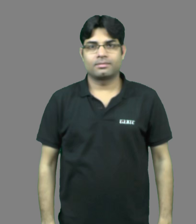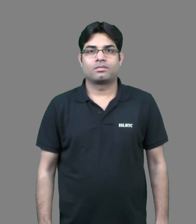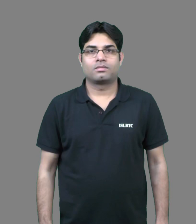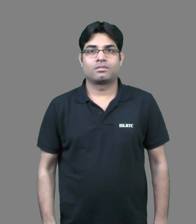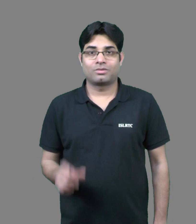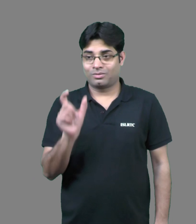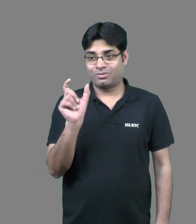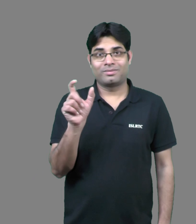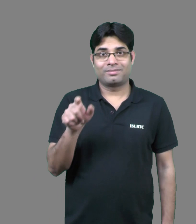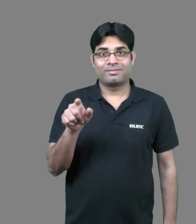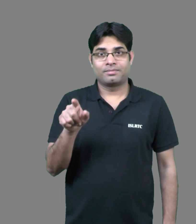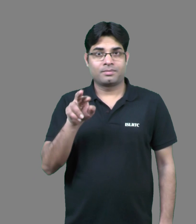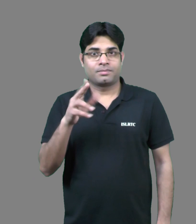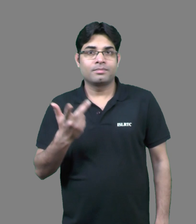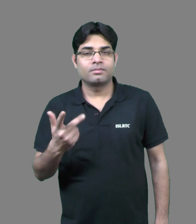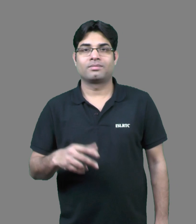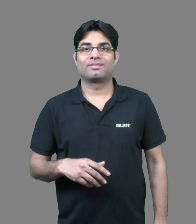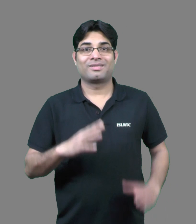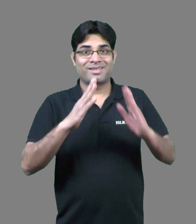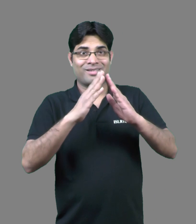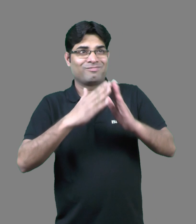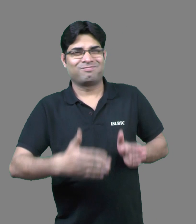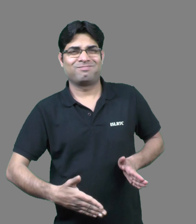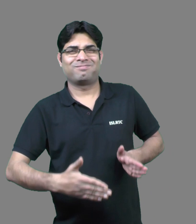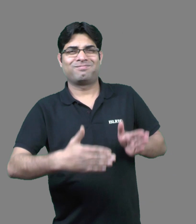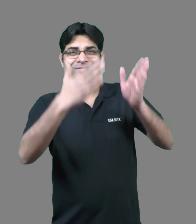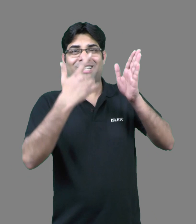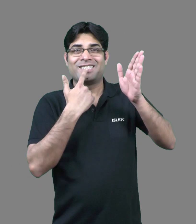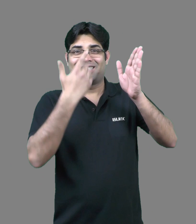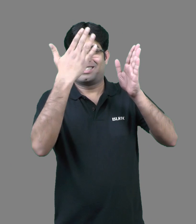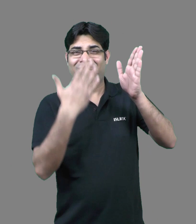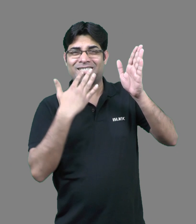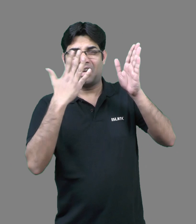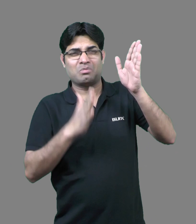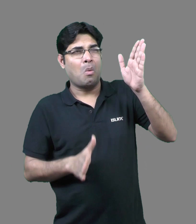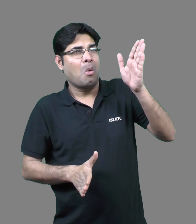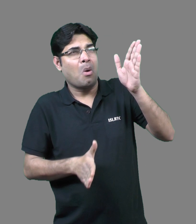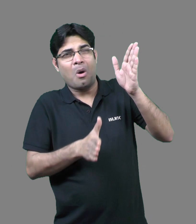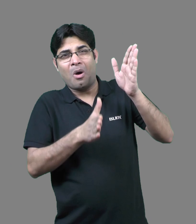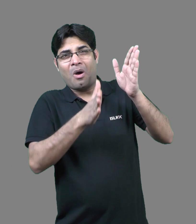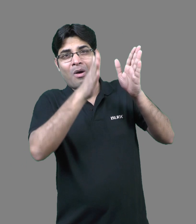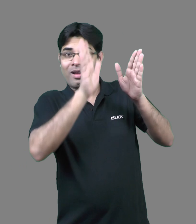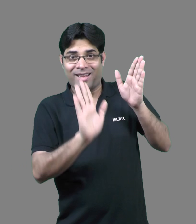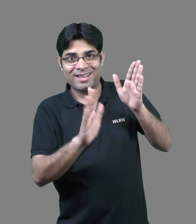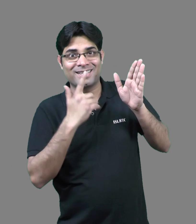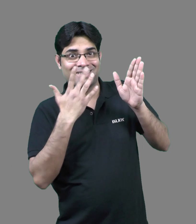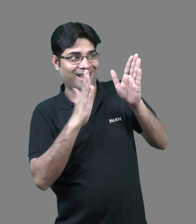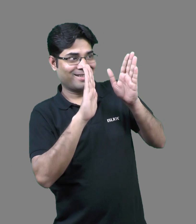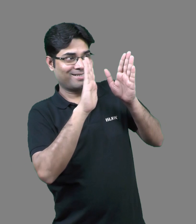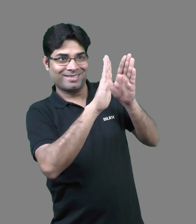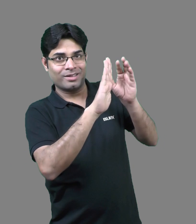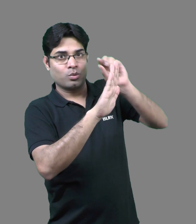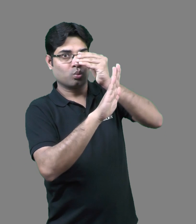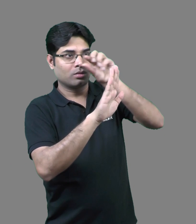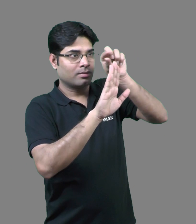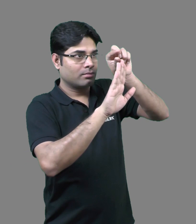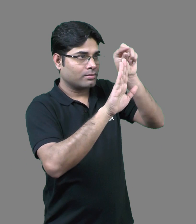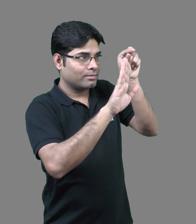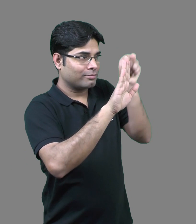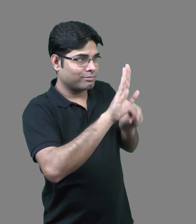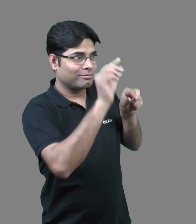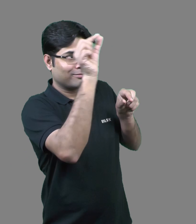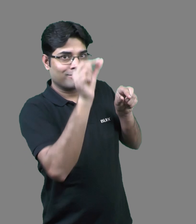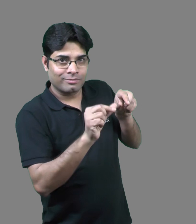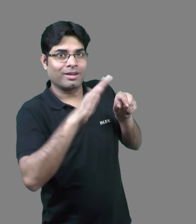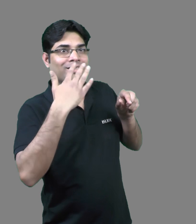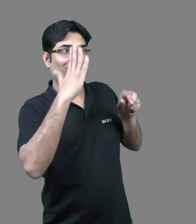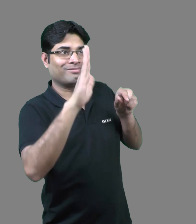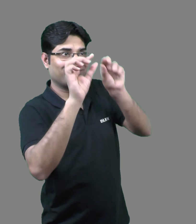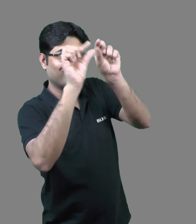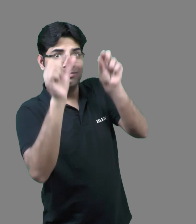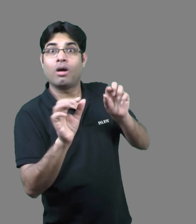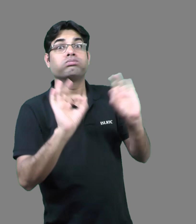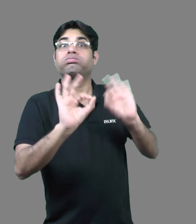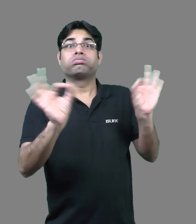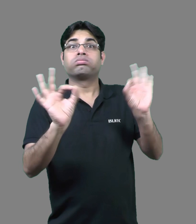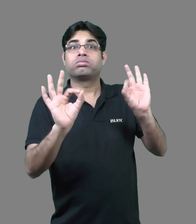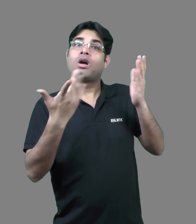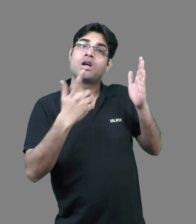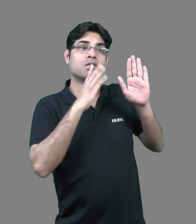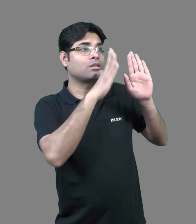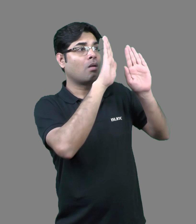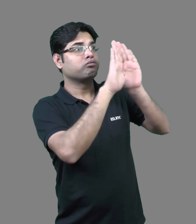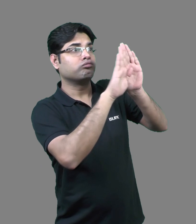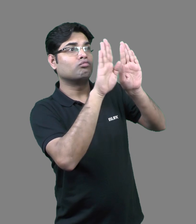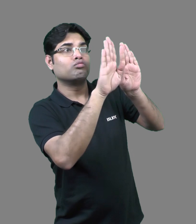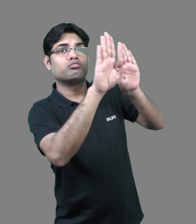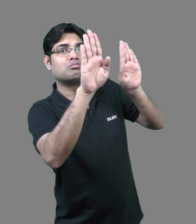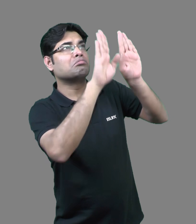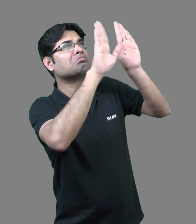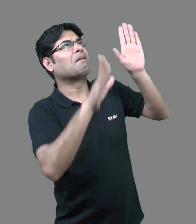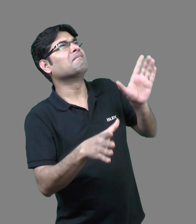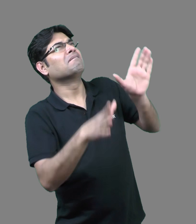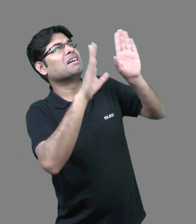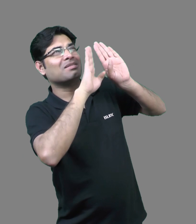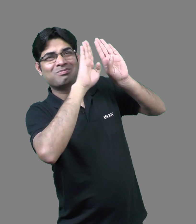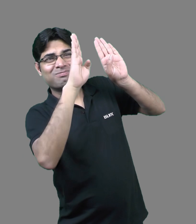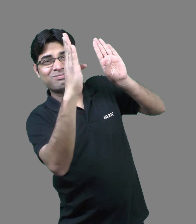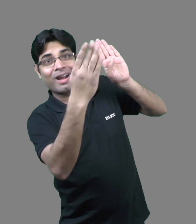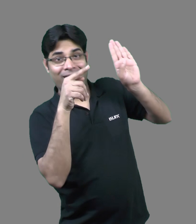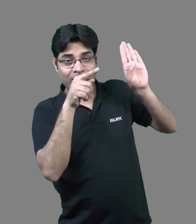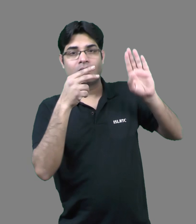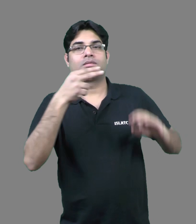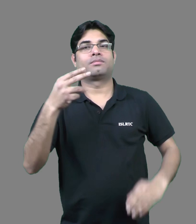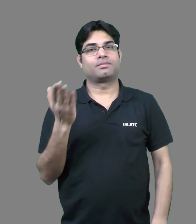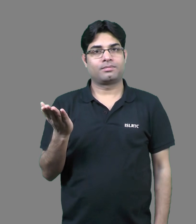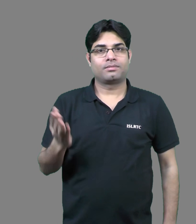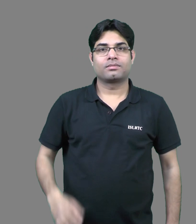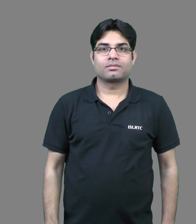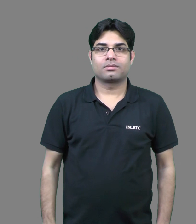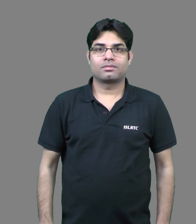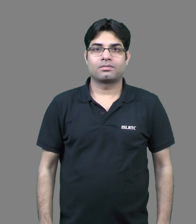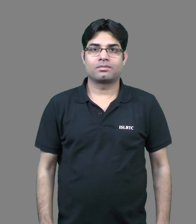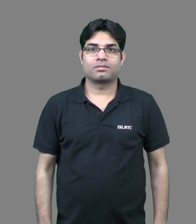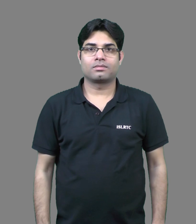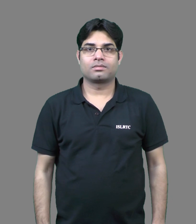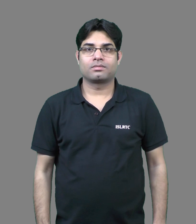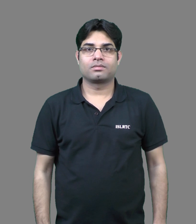Structural Glass